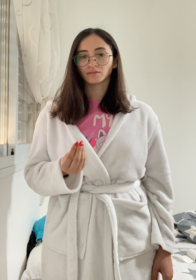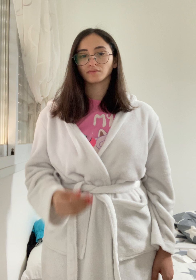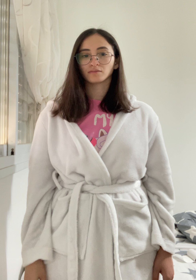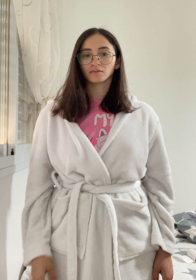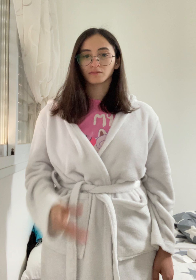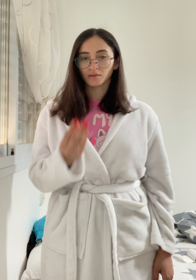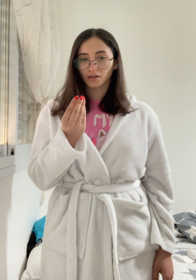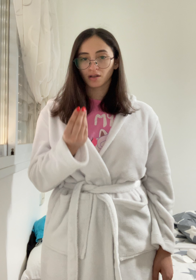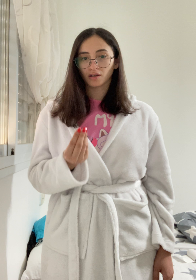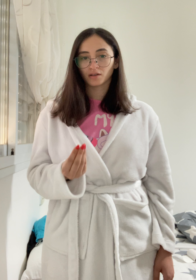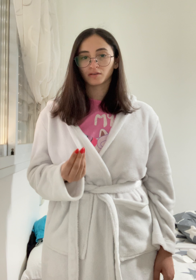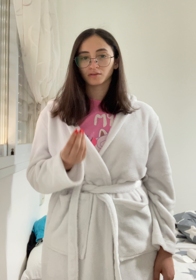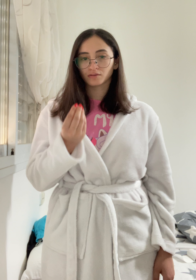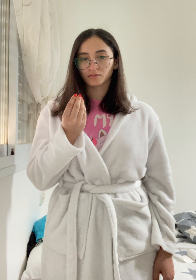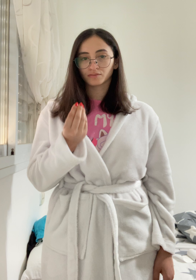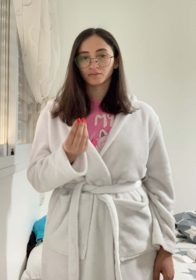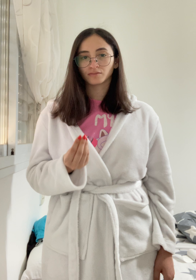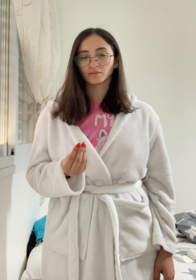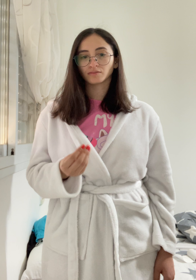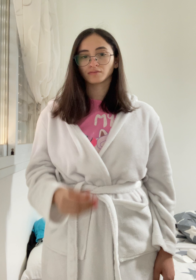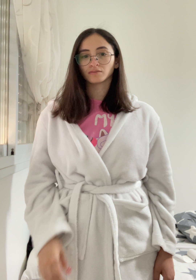לאט